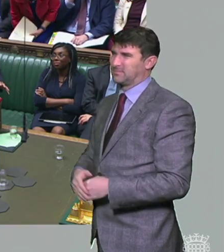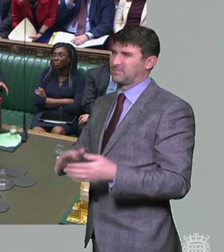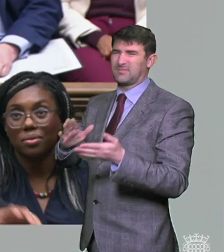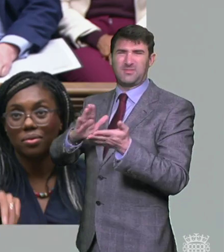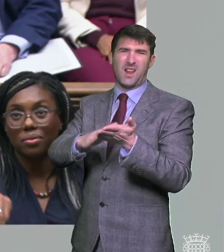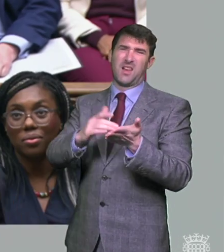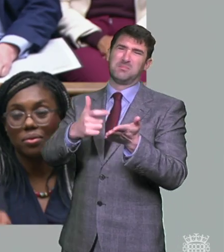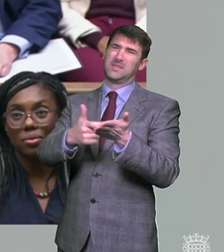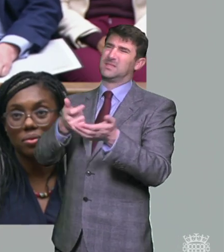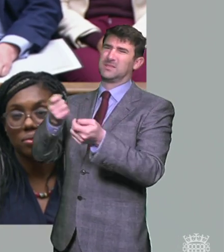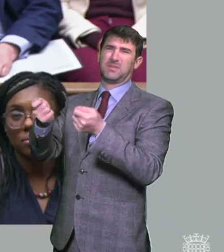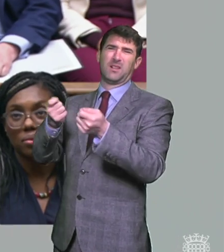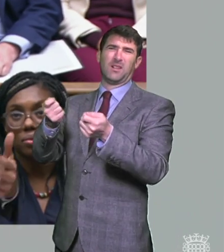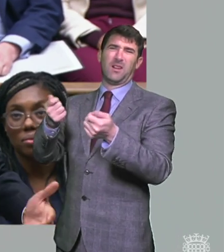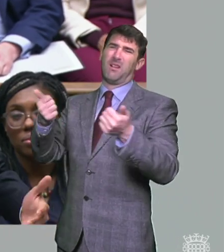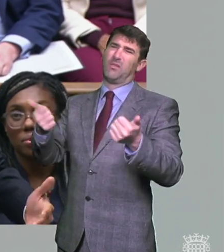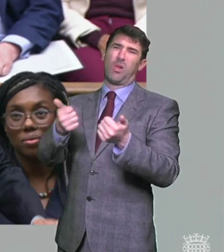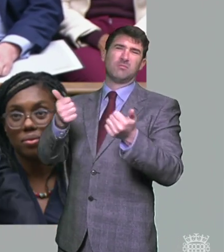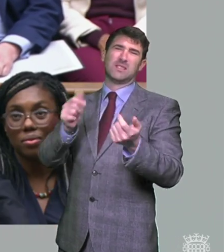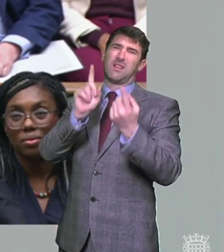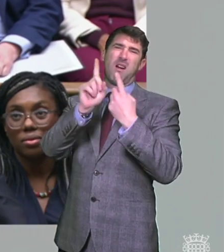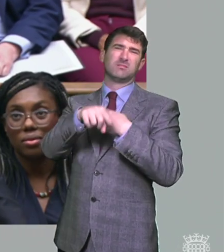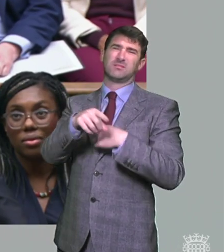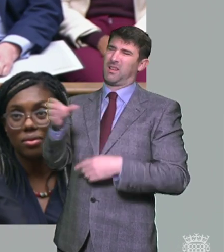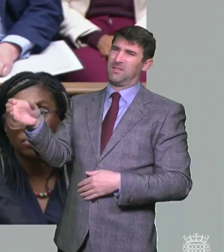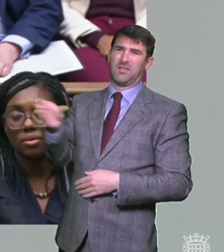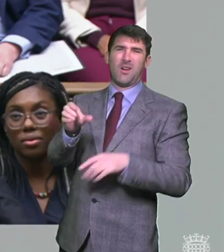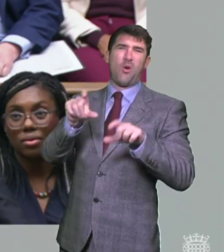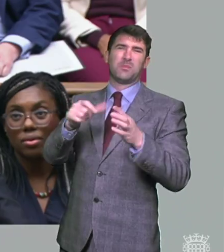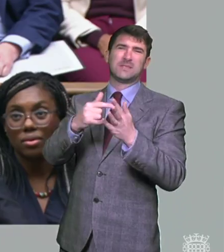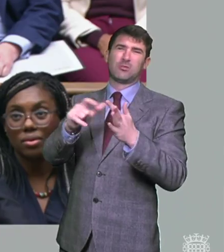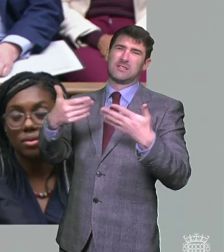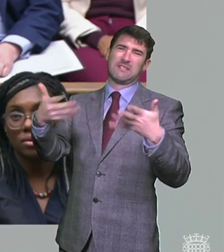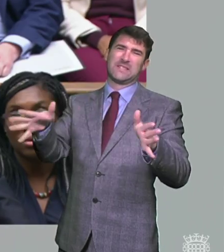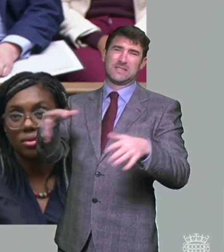The right honourable and learned Gentleman talked about fighting crime.